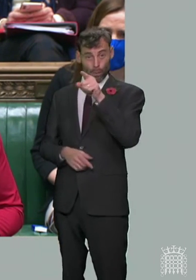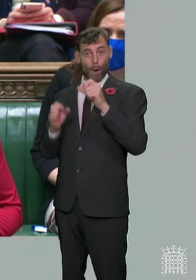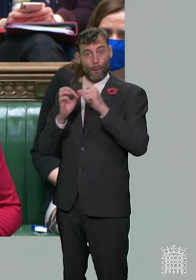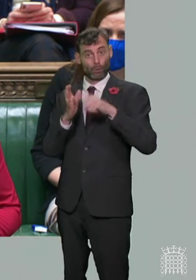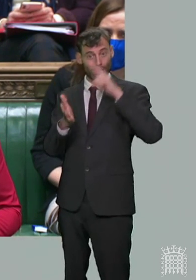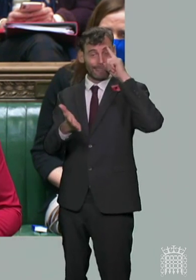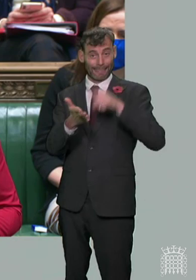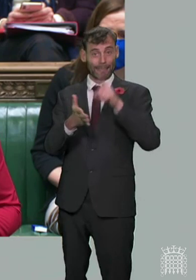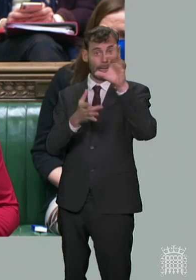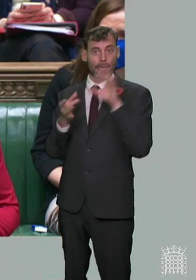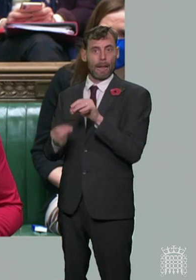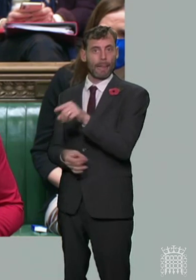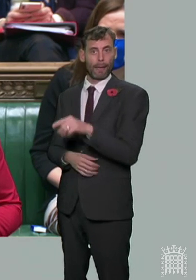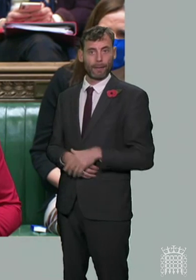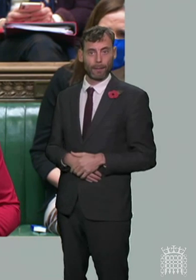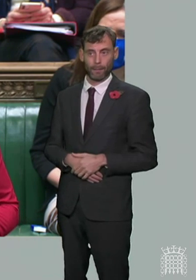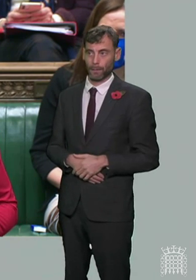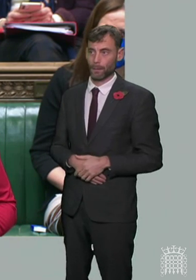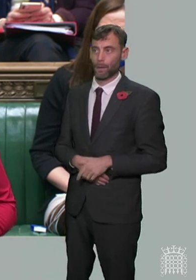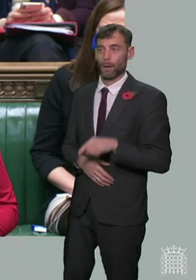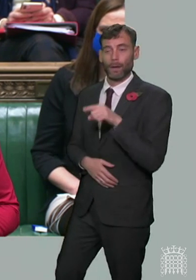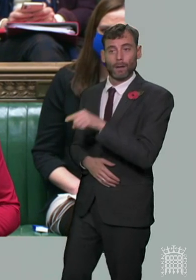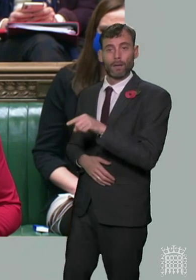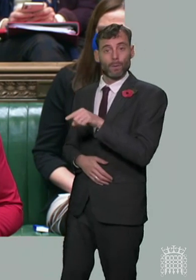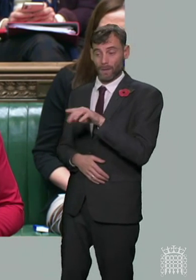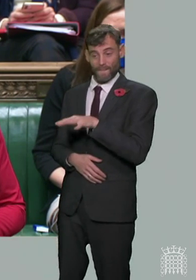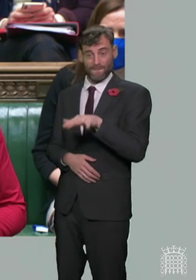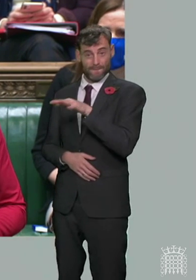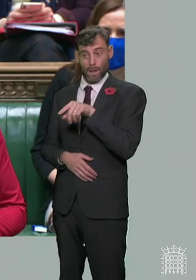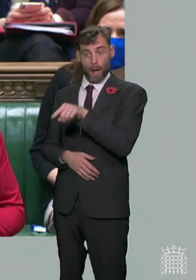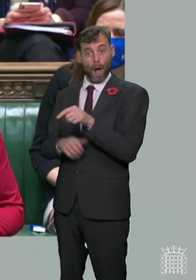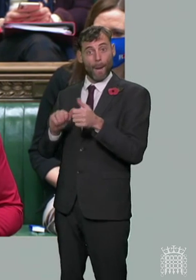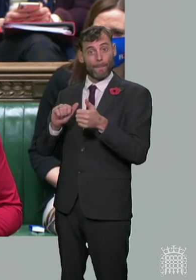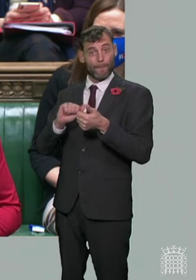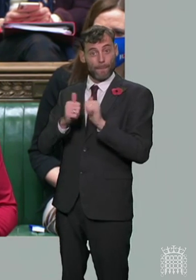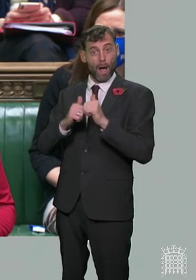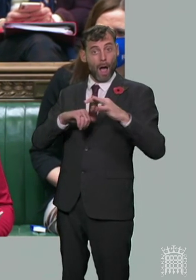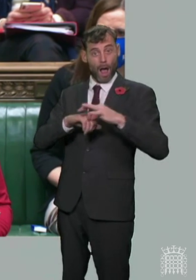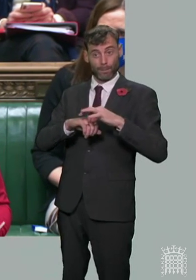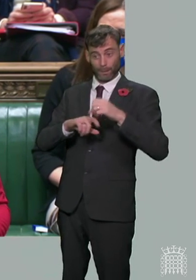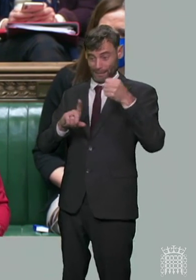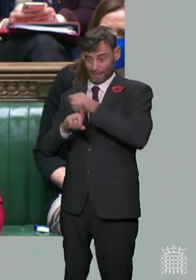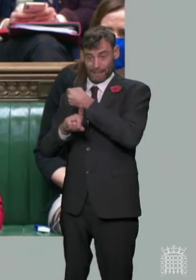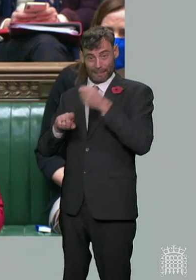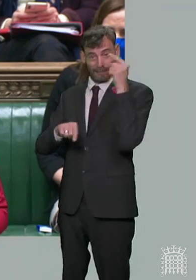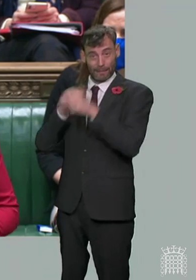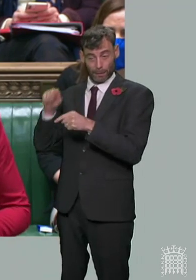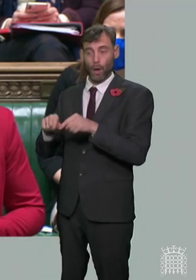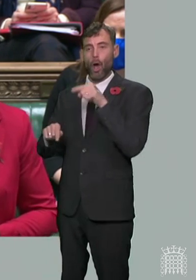Incredibly, her abuser now stands to inherit her pension and entire estate because she was unable to complete a divorce.